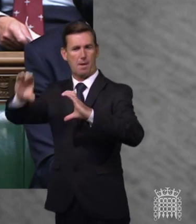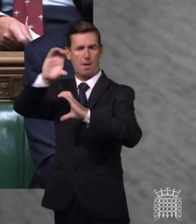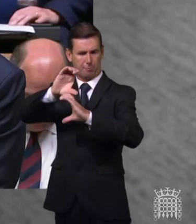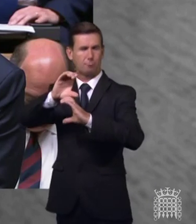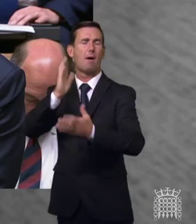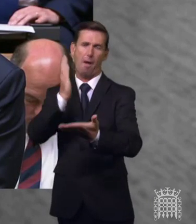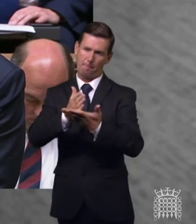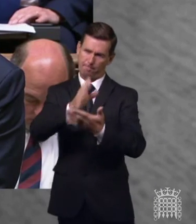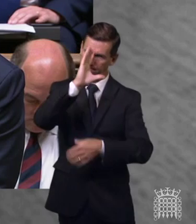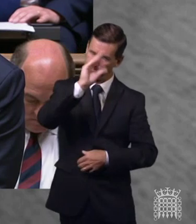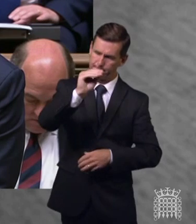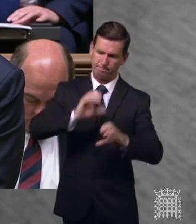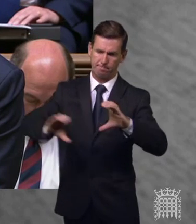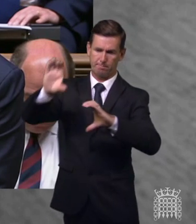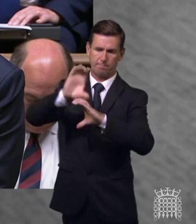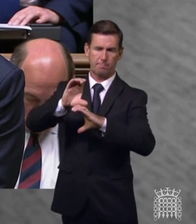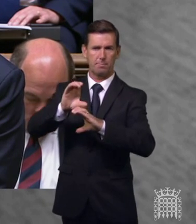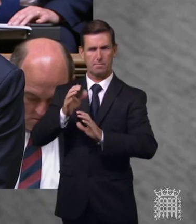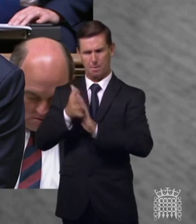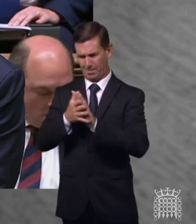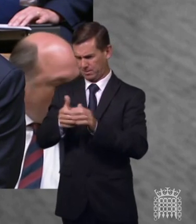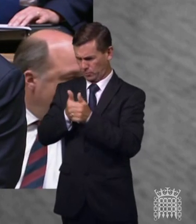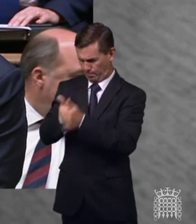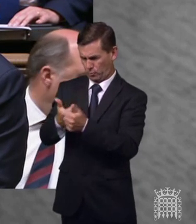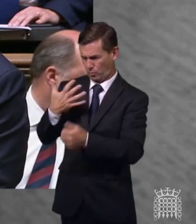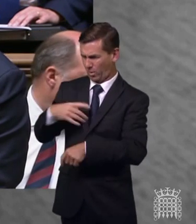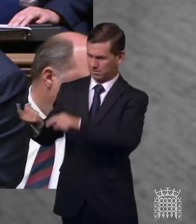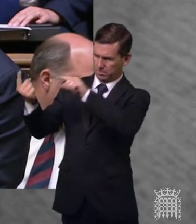We will support those people in coming to this country.